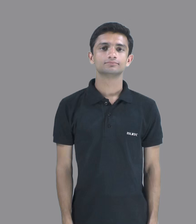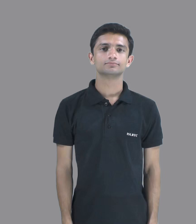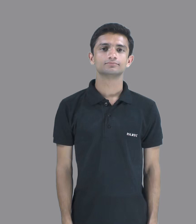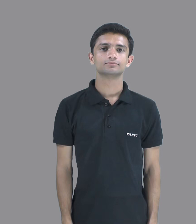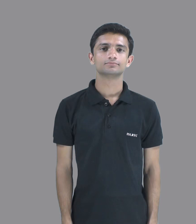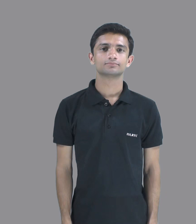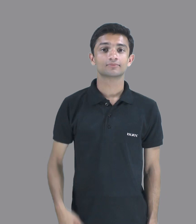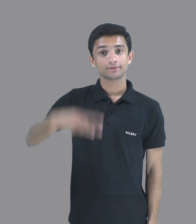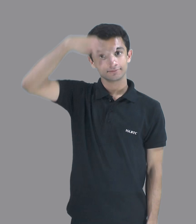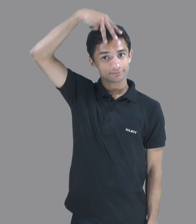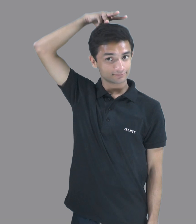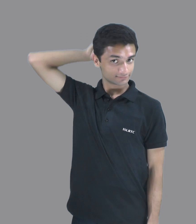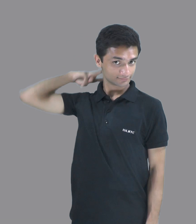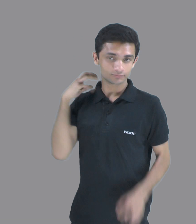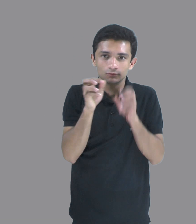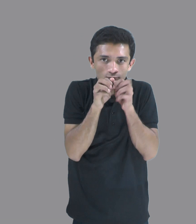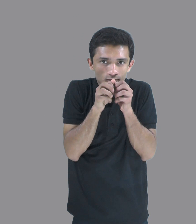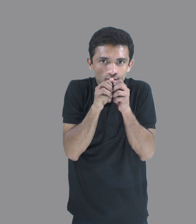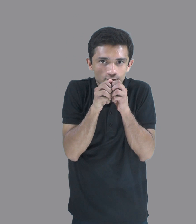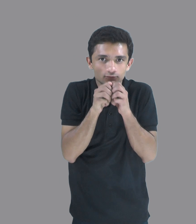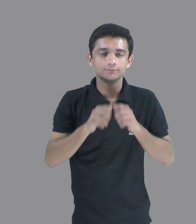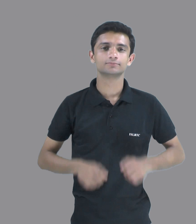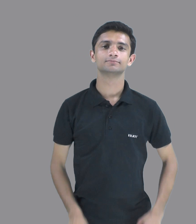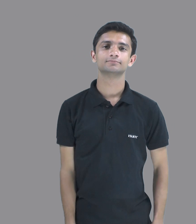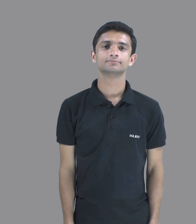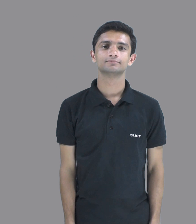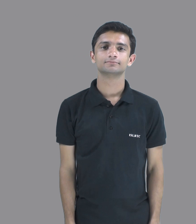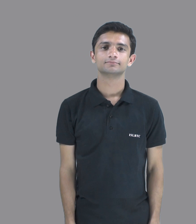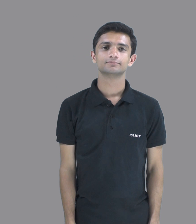Squirrel